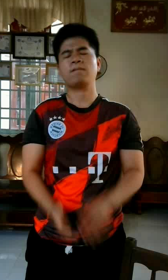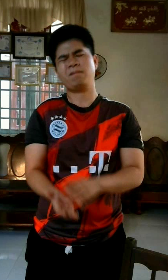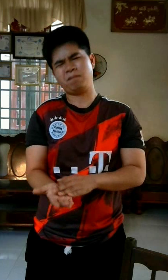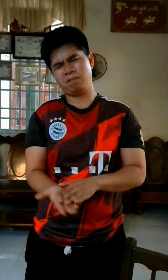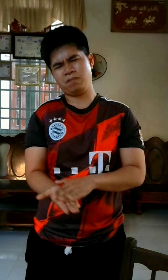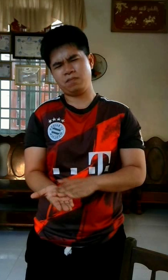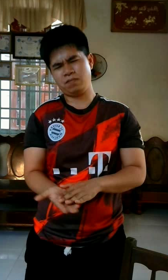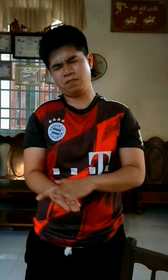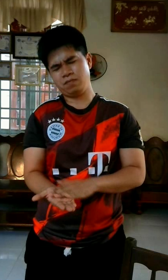xin loi